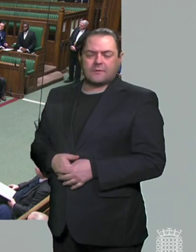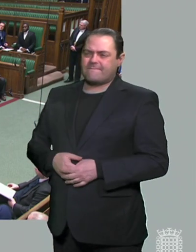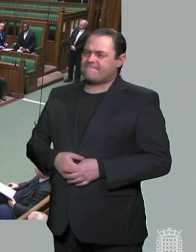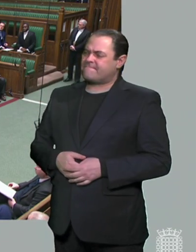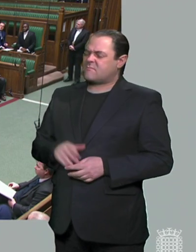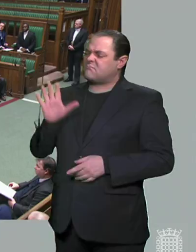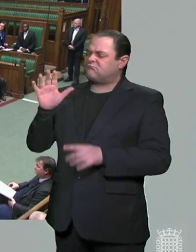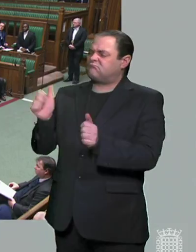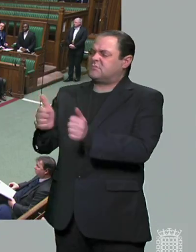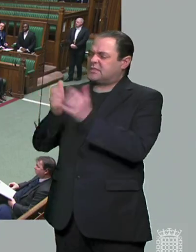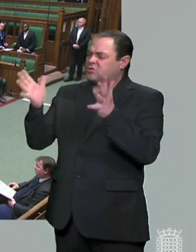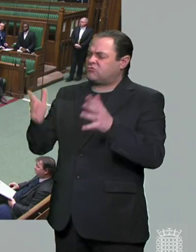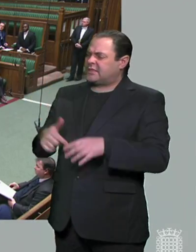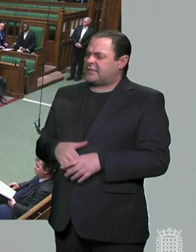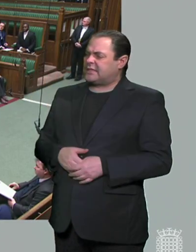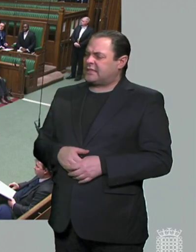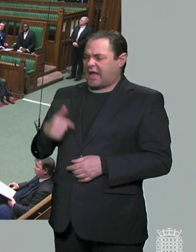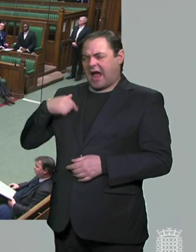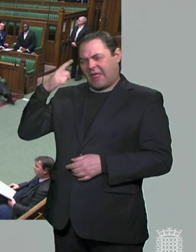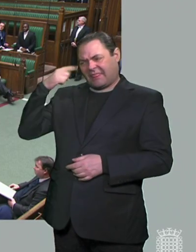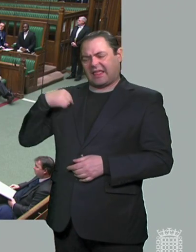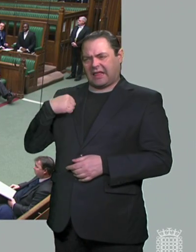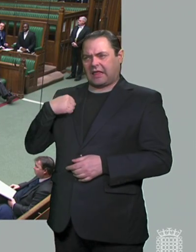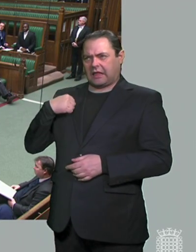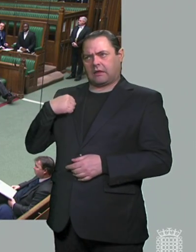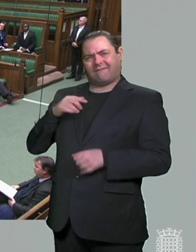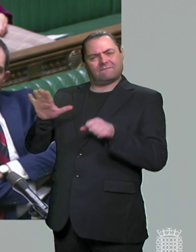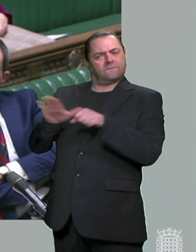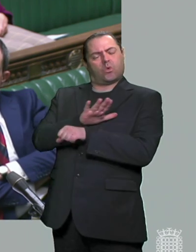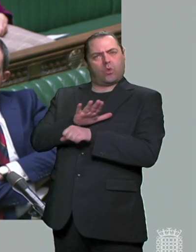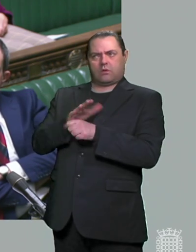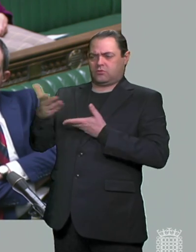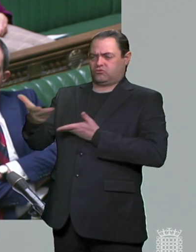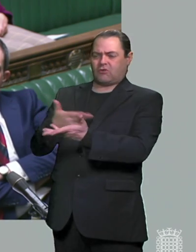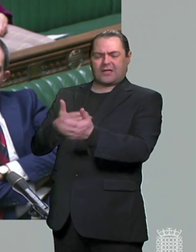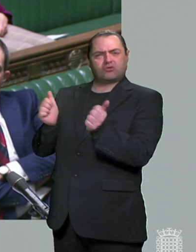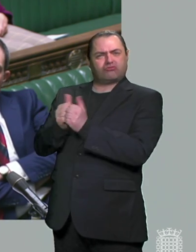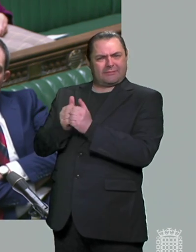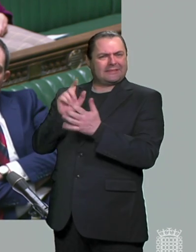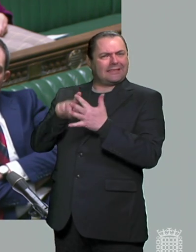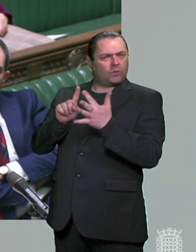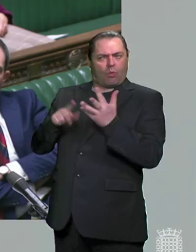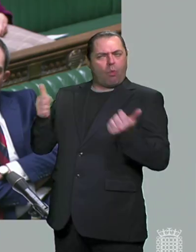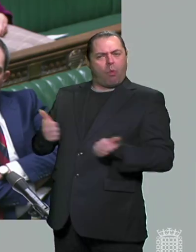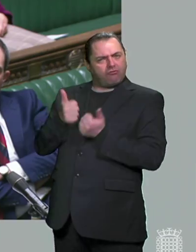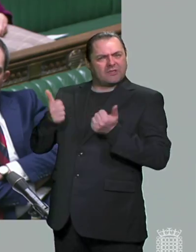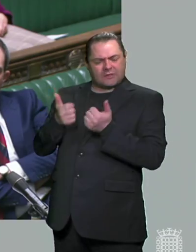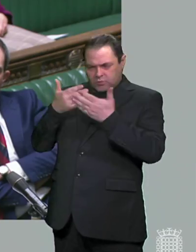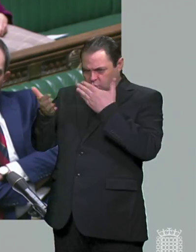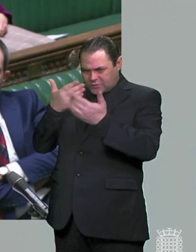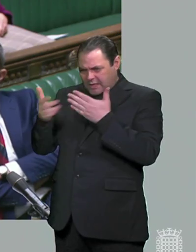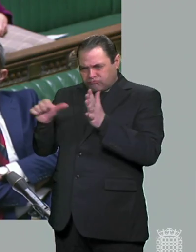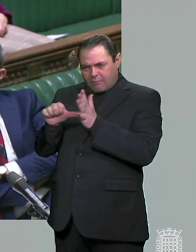No, because I believe that we have a comprehensive trade agreement with the EU, and we are working out and ironing out the problems.